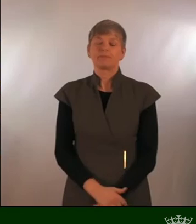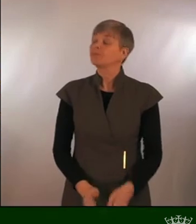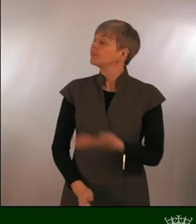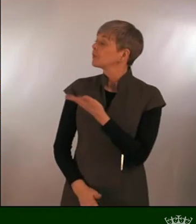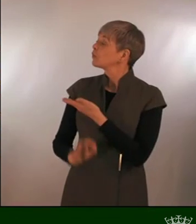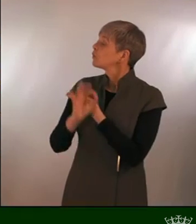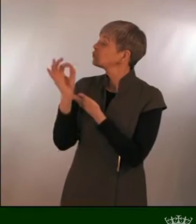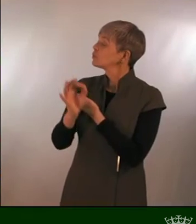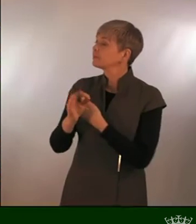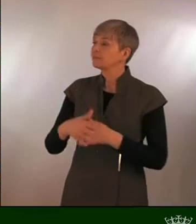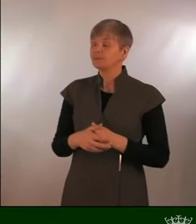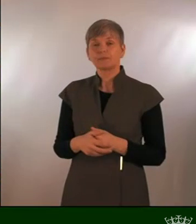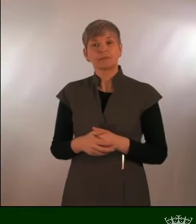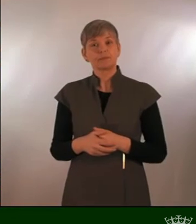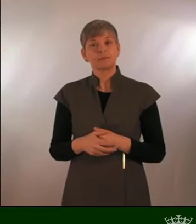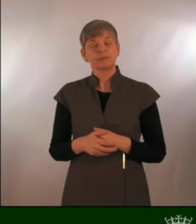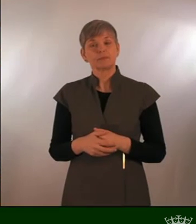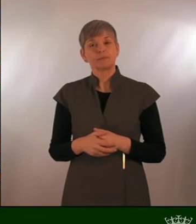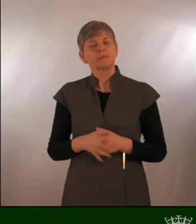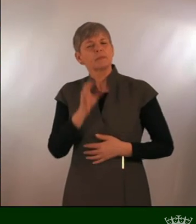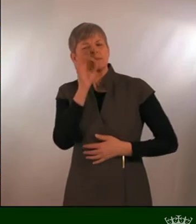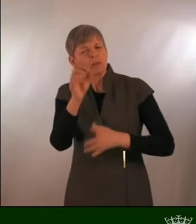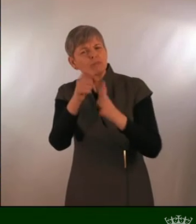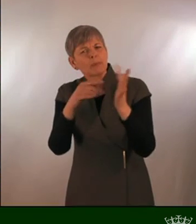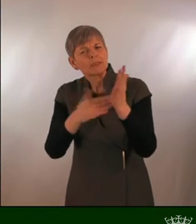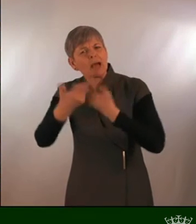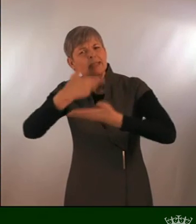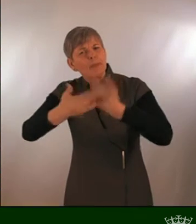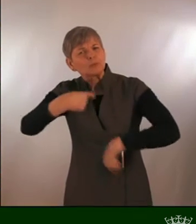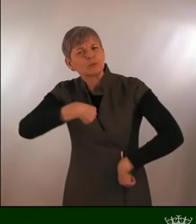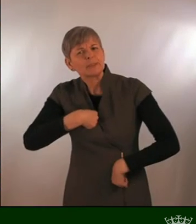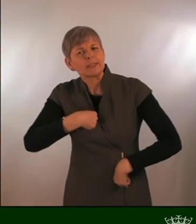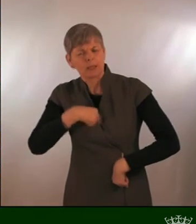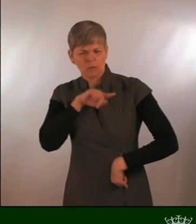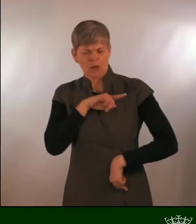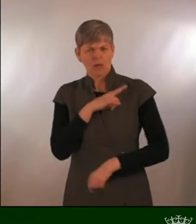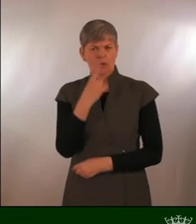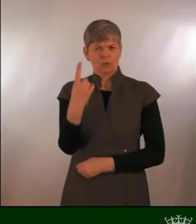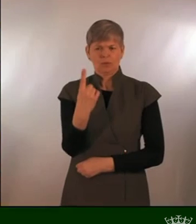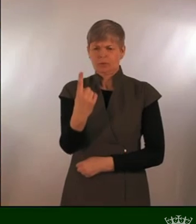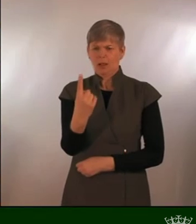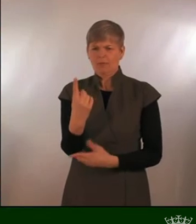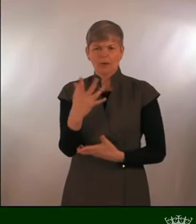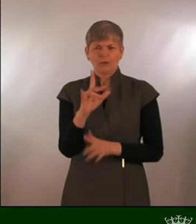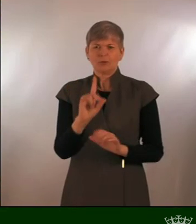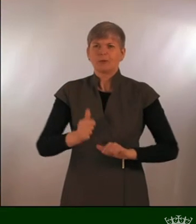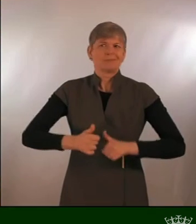Can the Prime Minister explain why he is so singularly unpopular in Scotland?